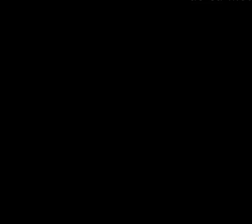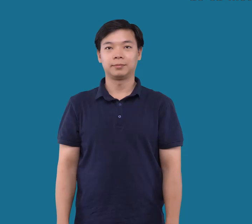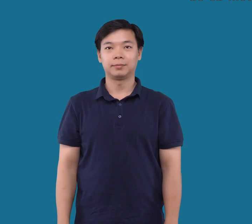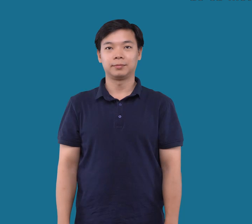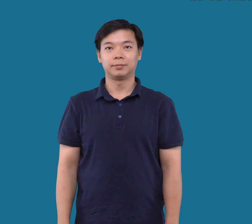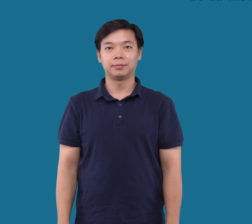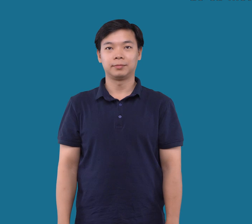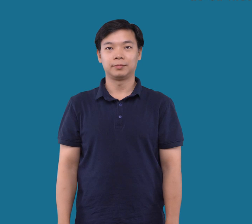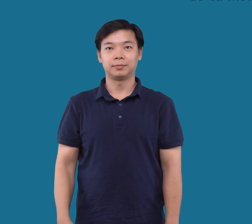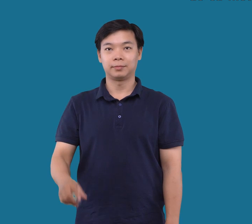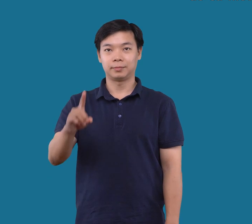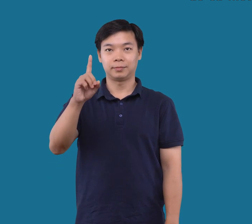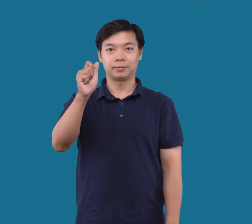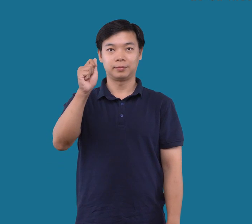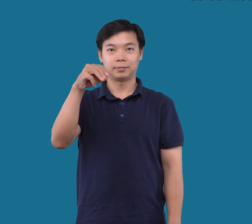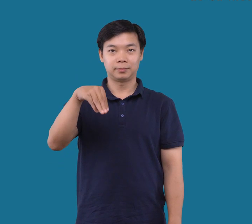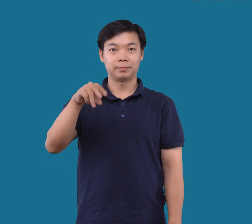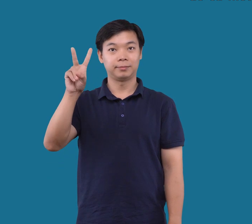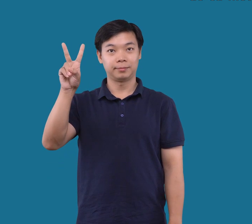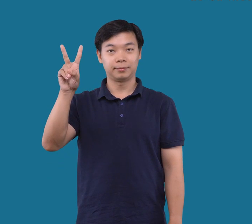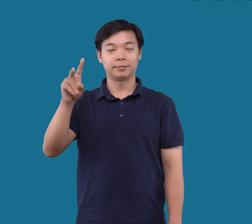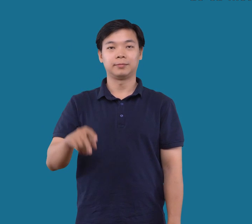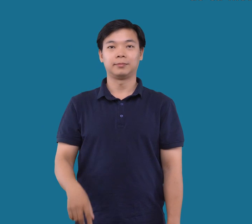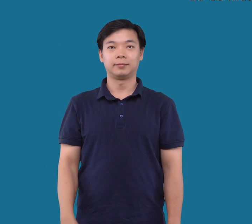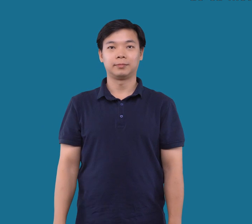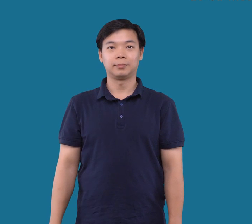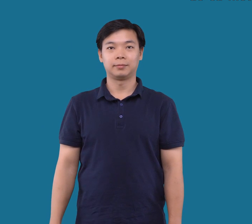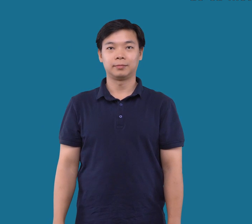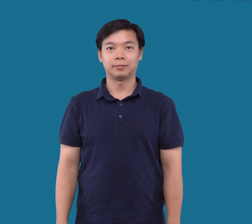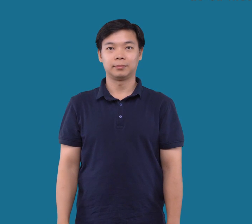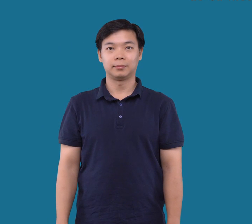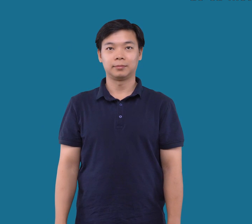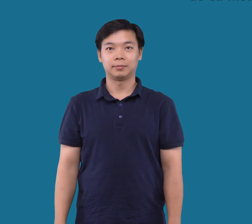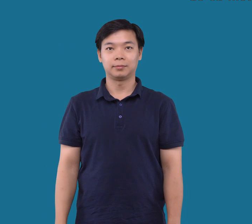đề-ca-mét vuông (dam2)